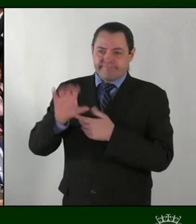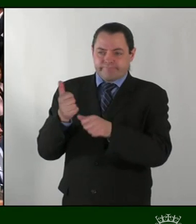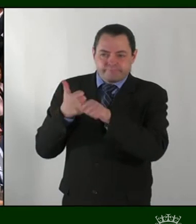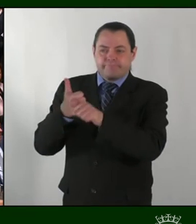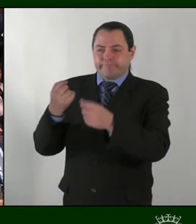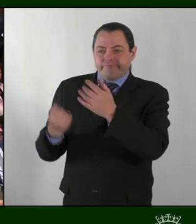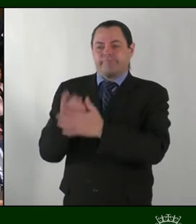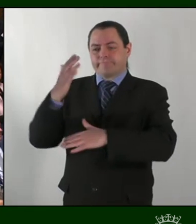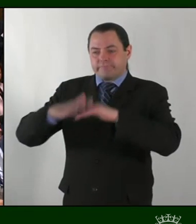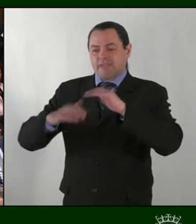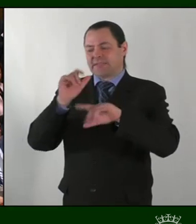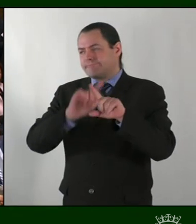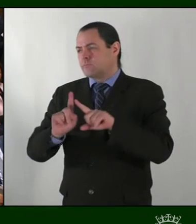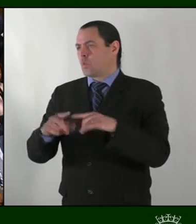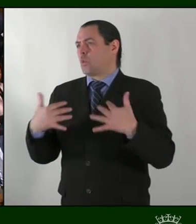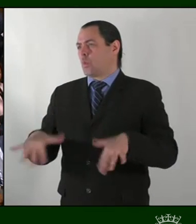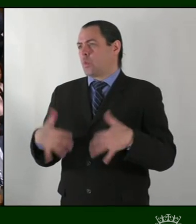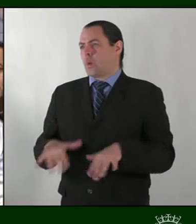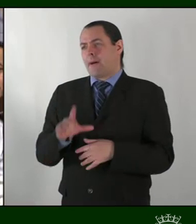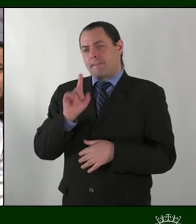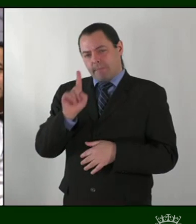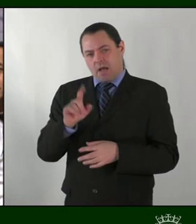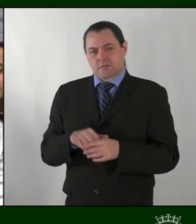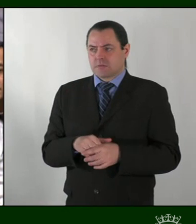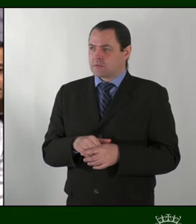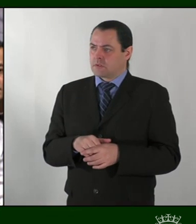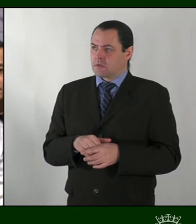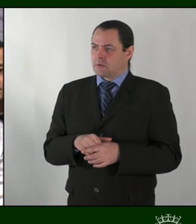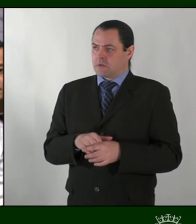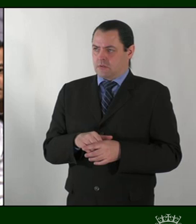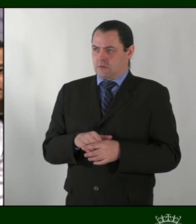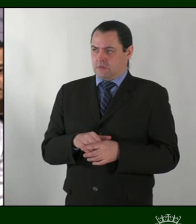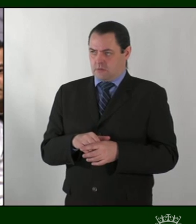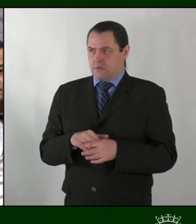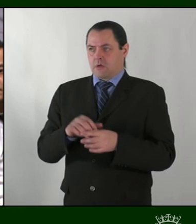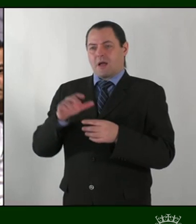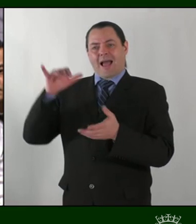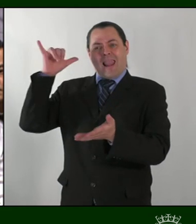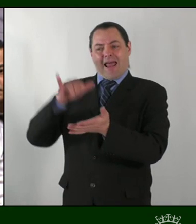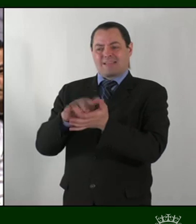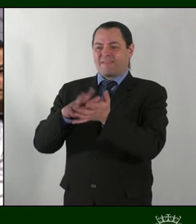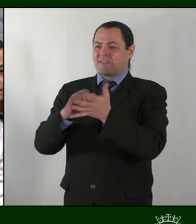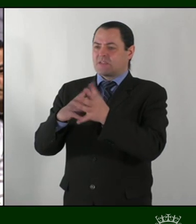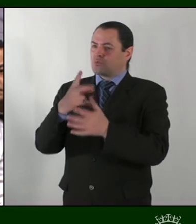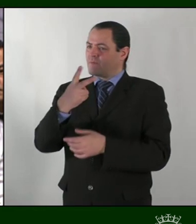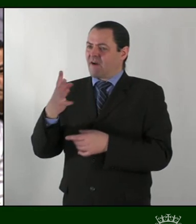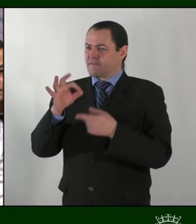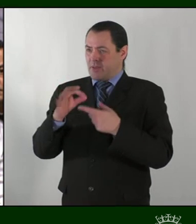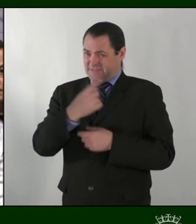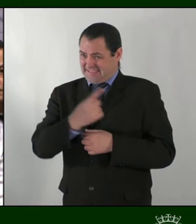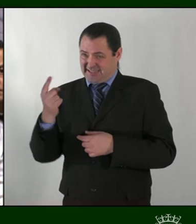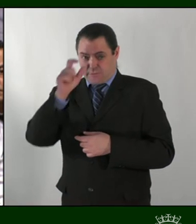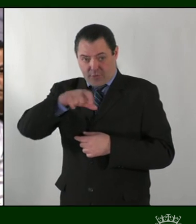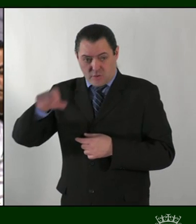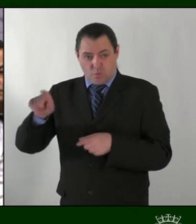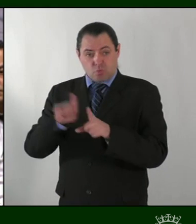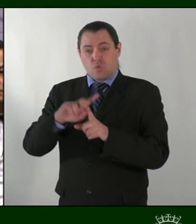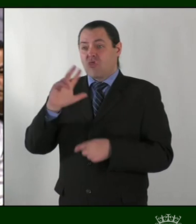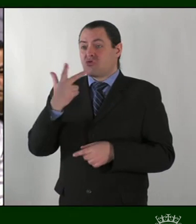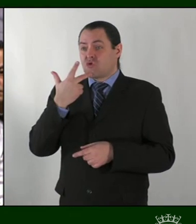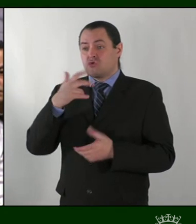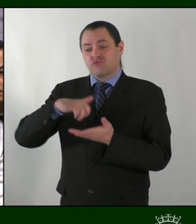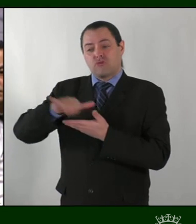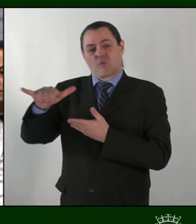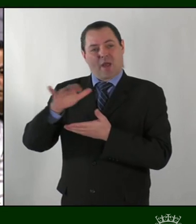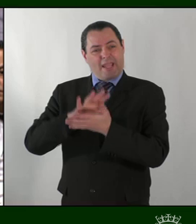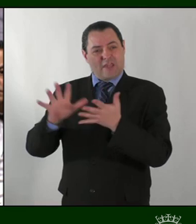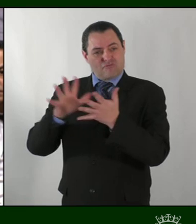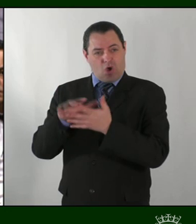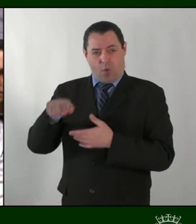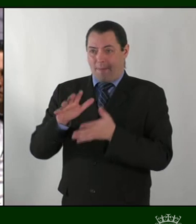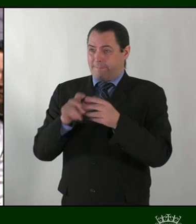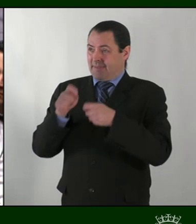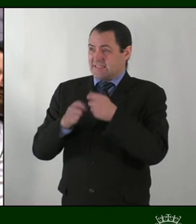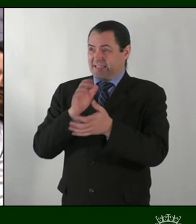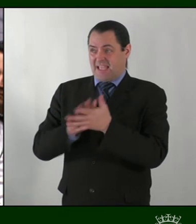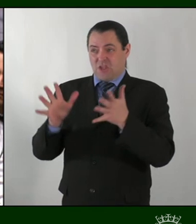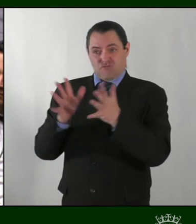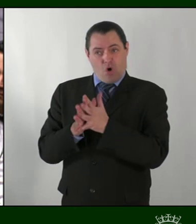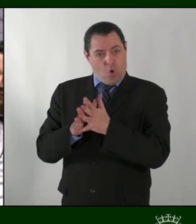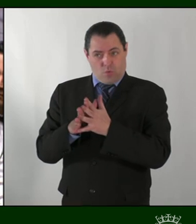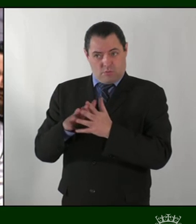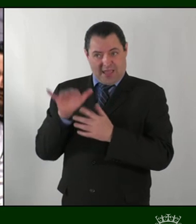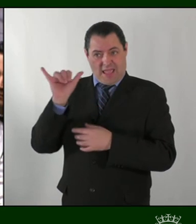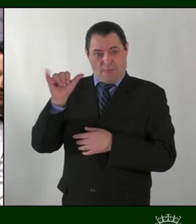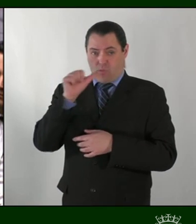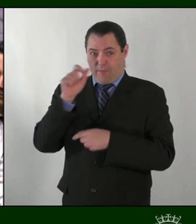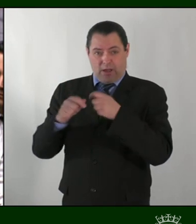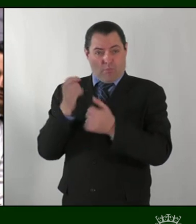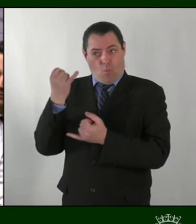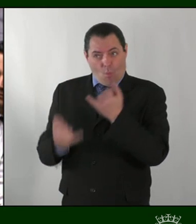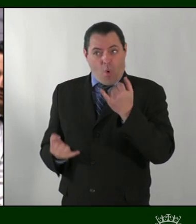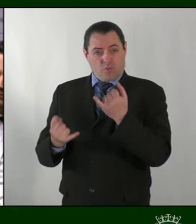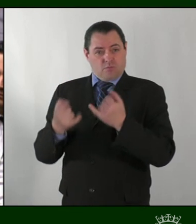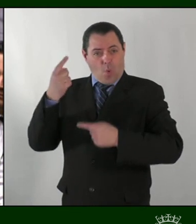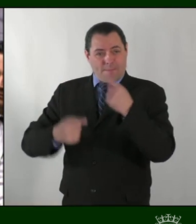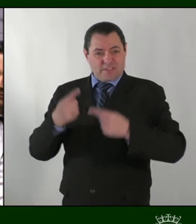However, the cost of landing fees at Heathrow airport is £25 per passenger, and those fees will rise with a third runway, leading to Heathrow becoming the least competitive airport on the entire planet.